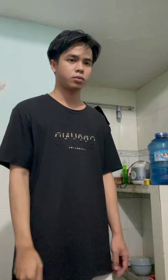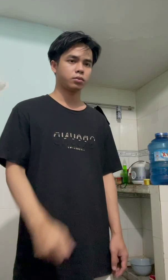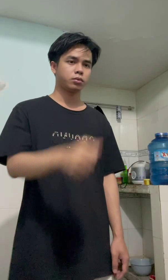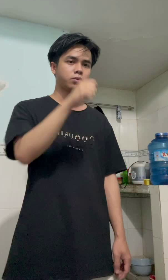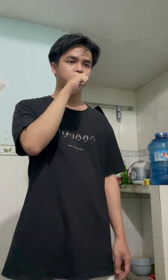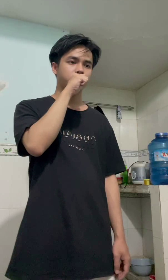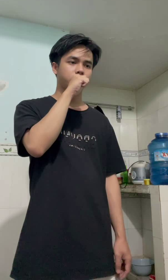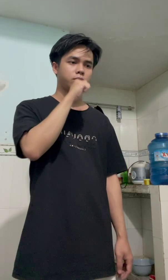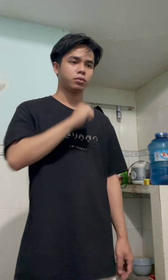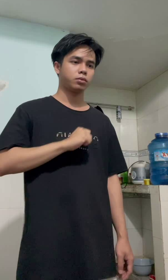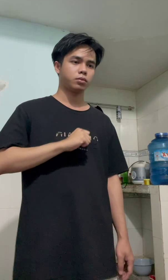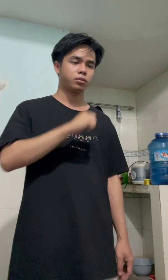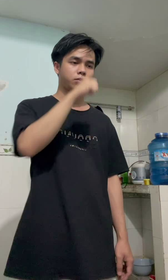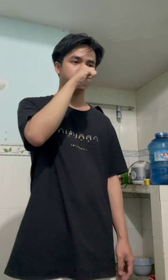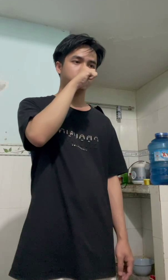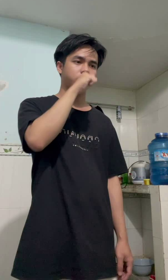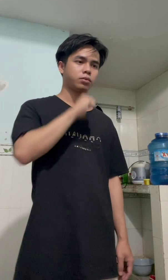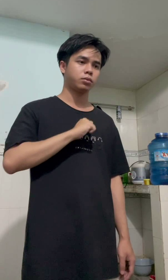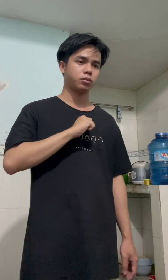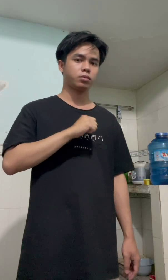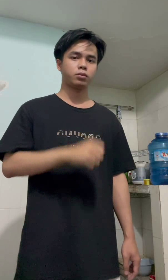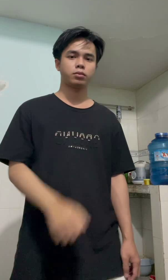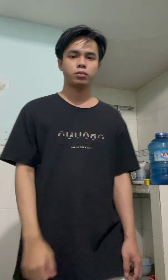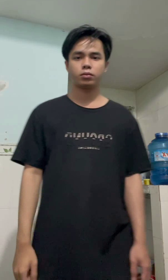dong y